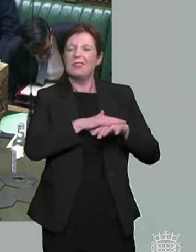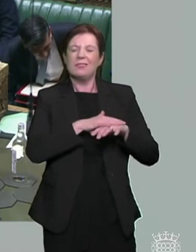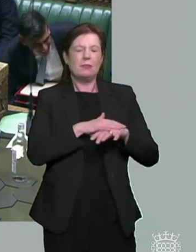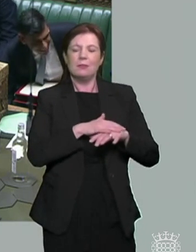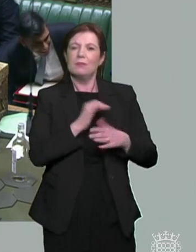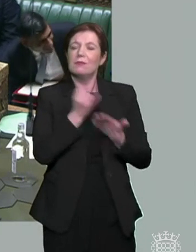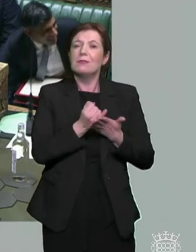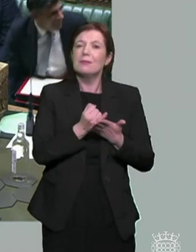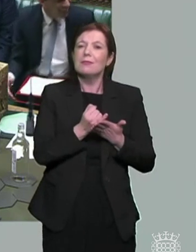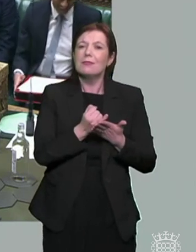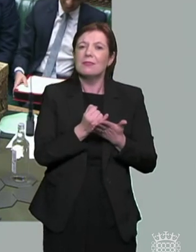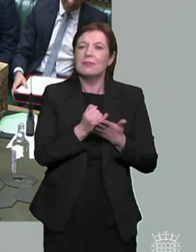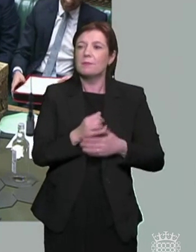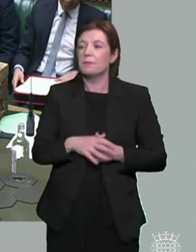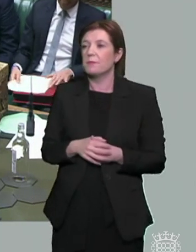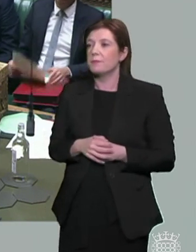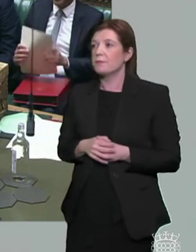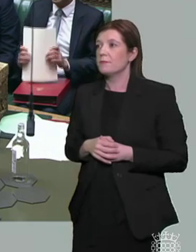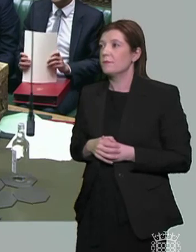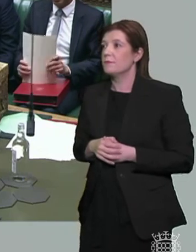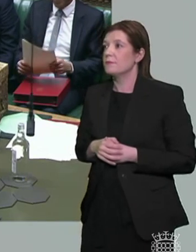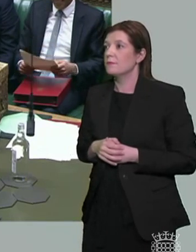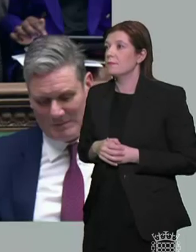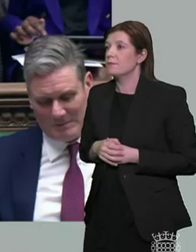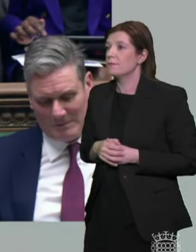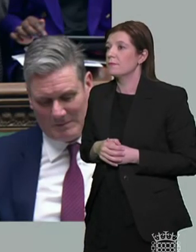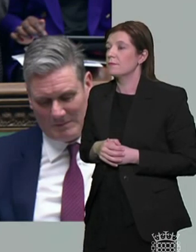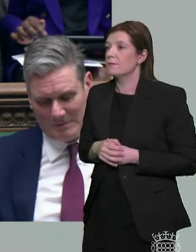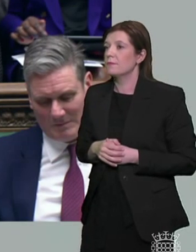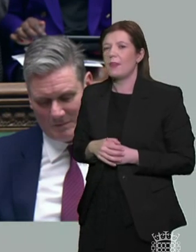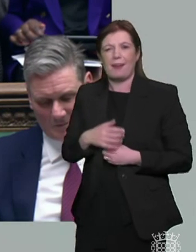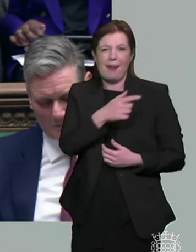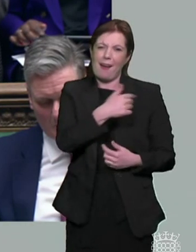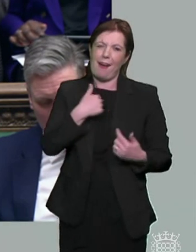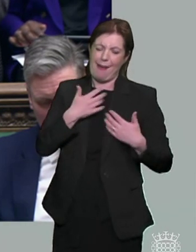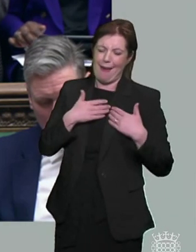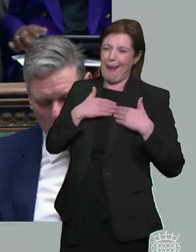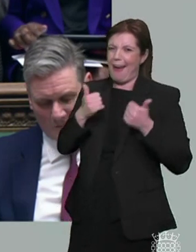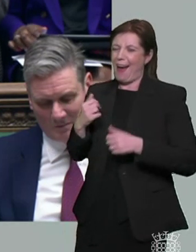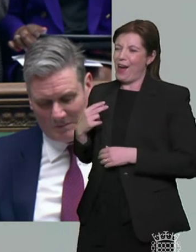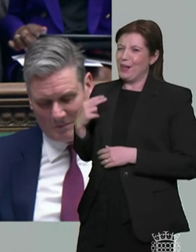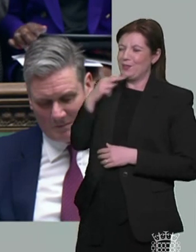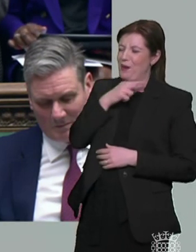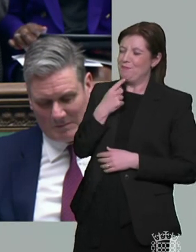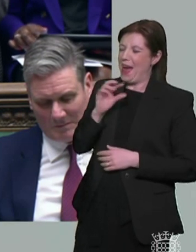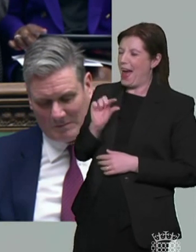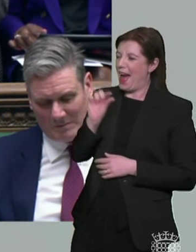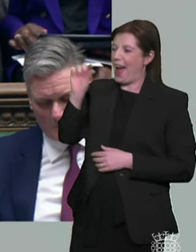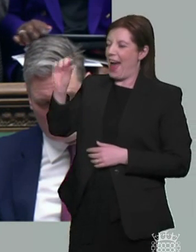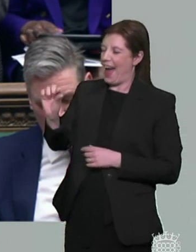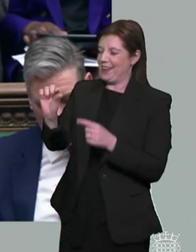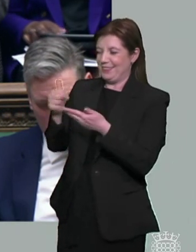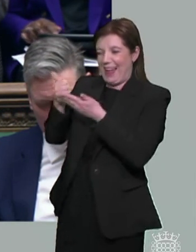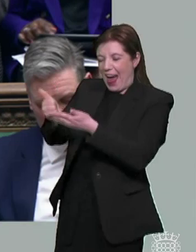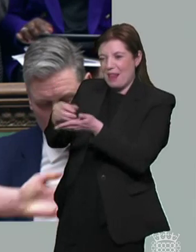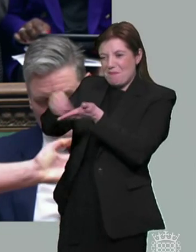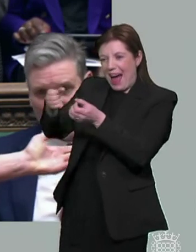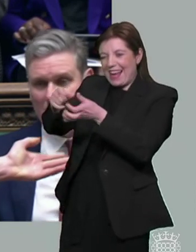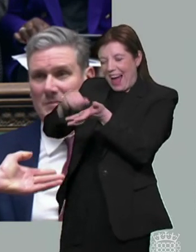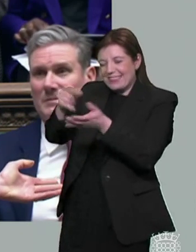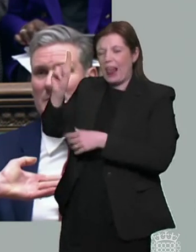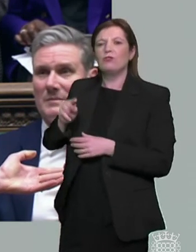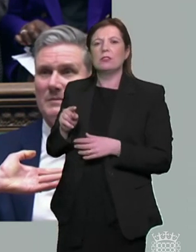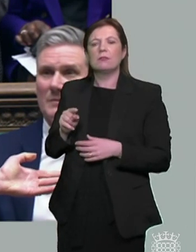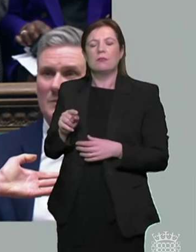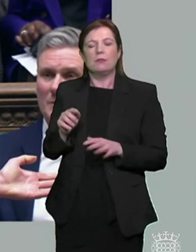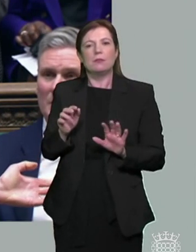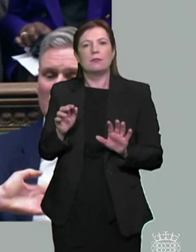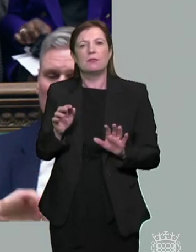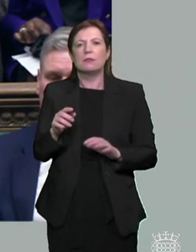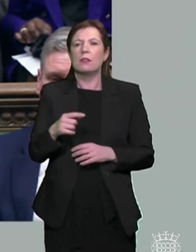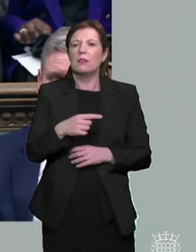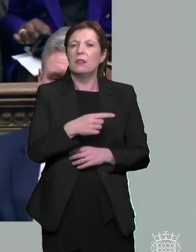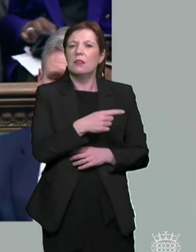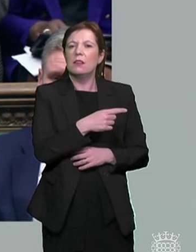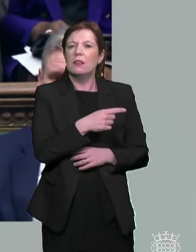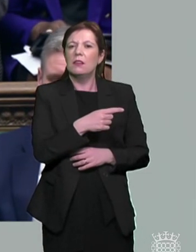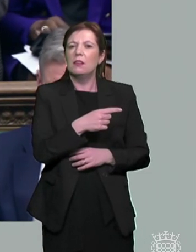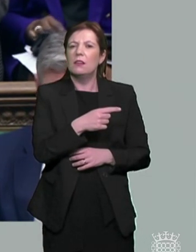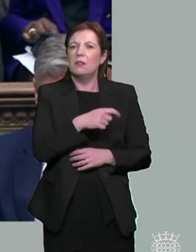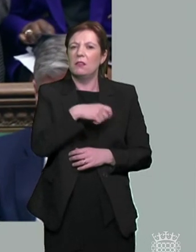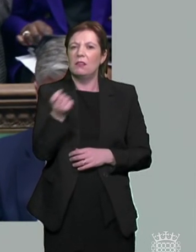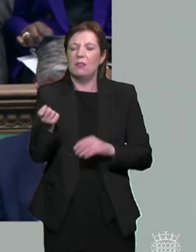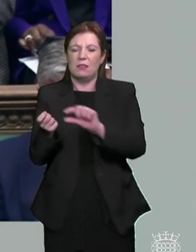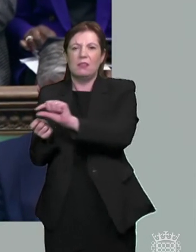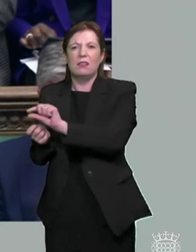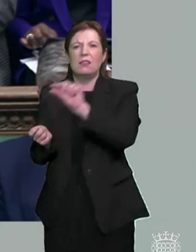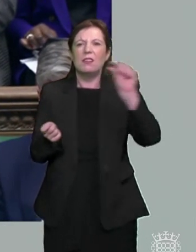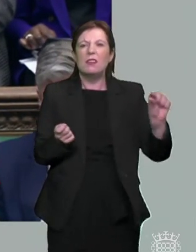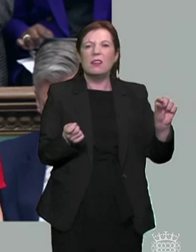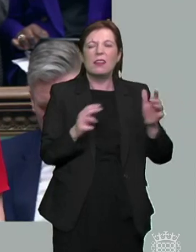It is the sort of place where a Chancellor celebrates giving people £200 to help them with their spiralling energy bills, before explaining that he needs it all back.